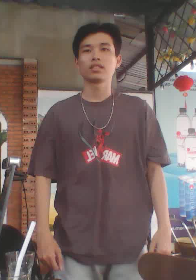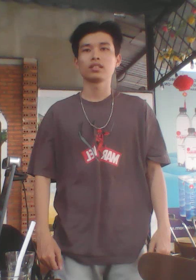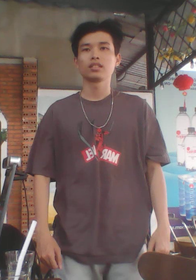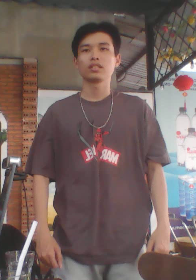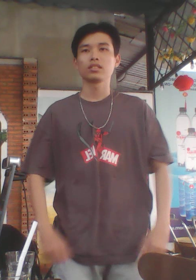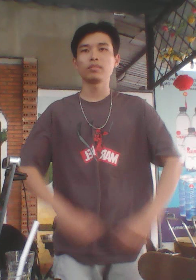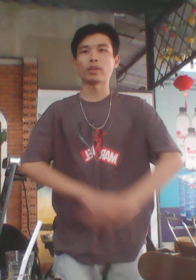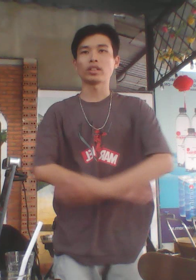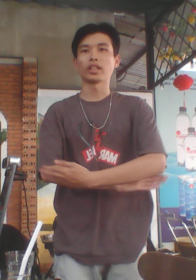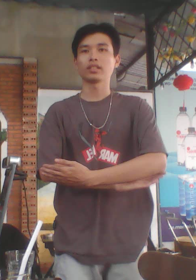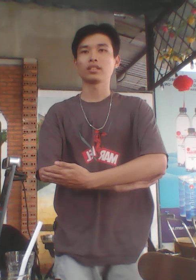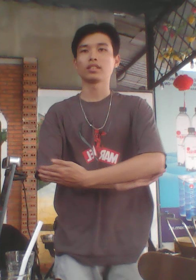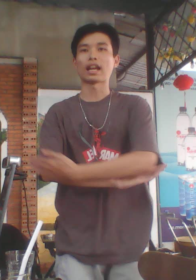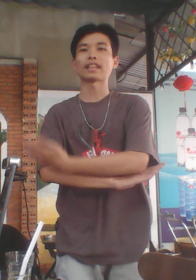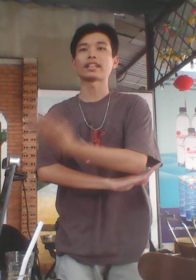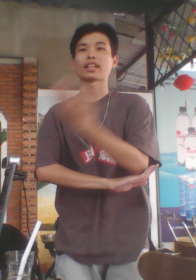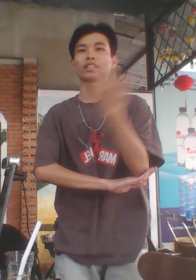buoi sang